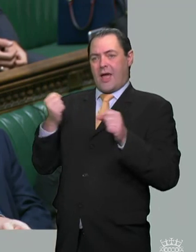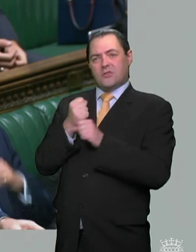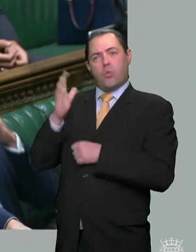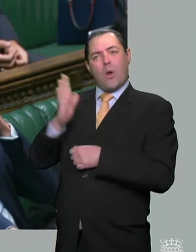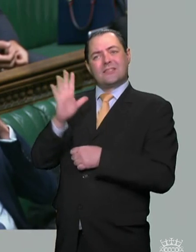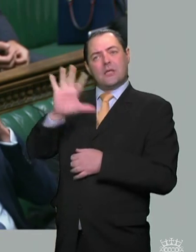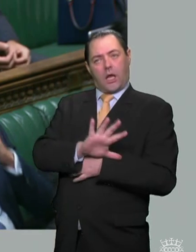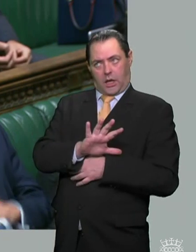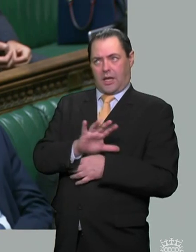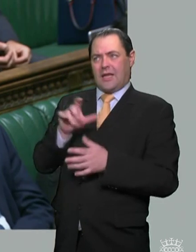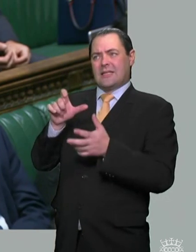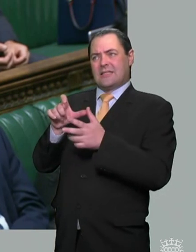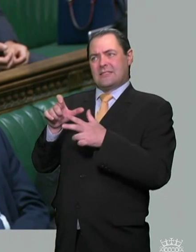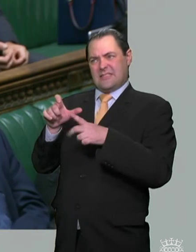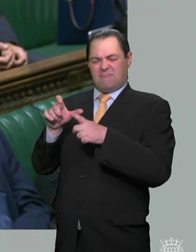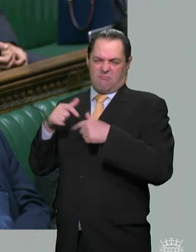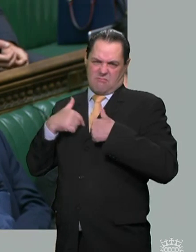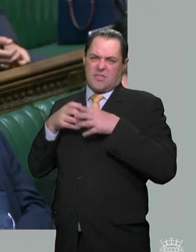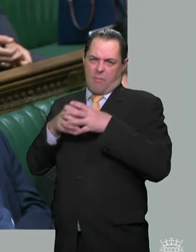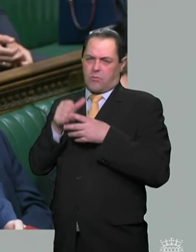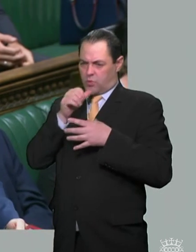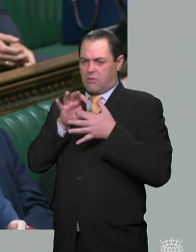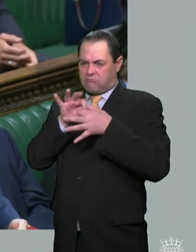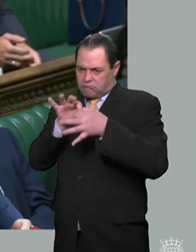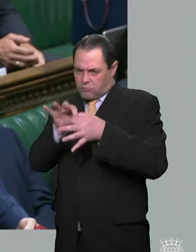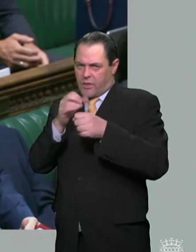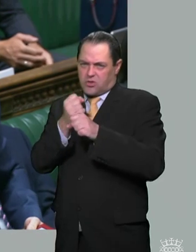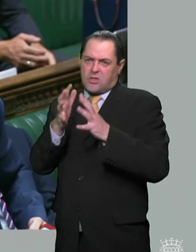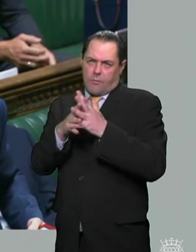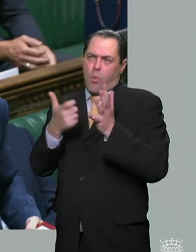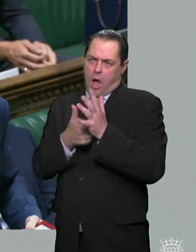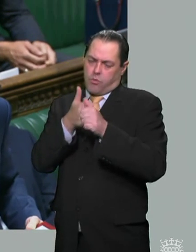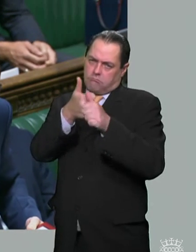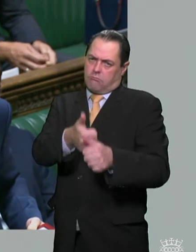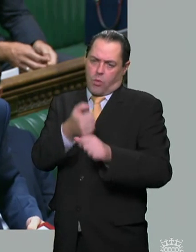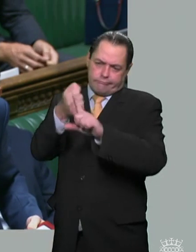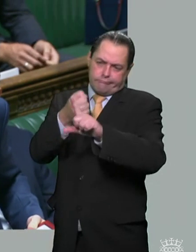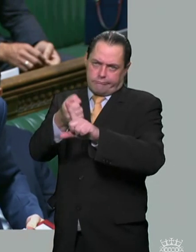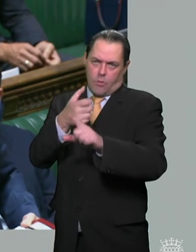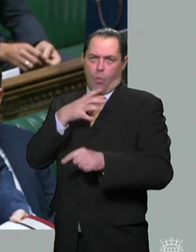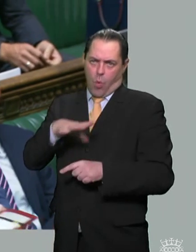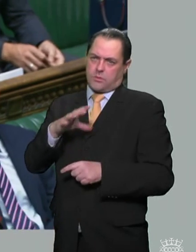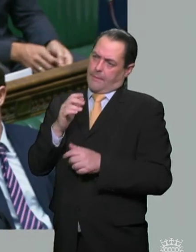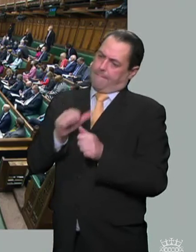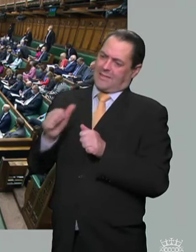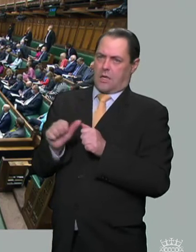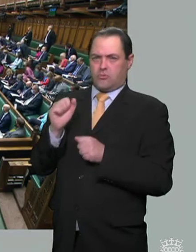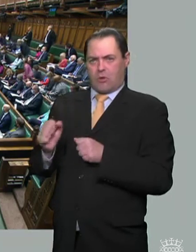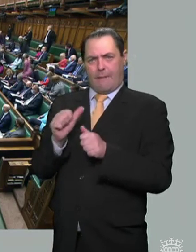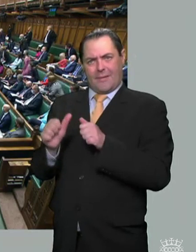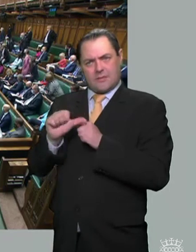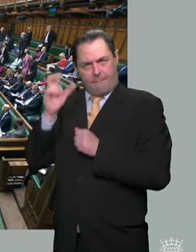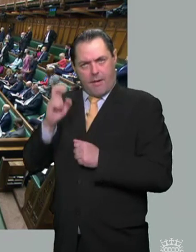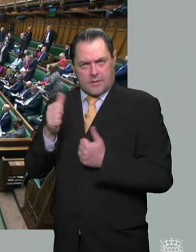DFT will of course continue to work with GWR, and I continue to support him in trying to champion commuters and passengers on all those services.